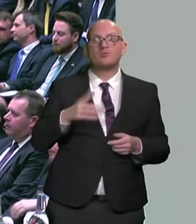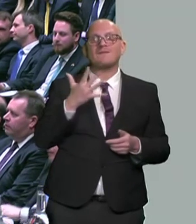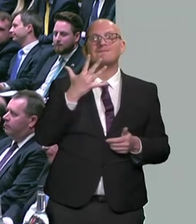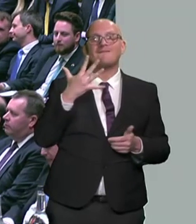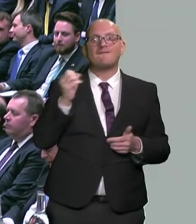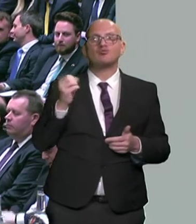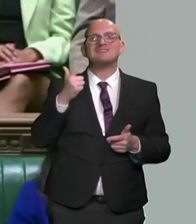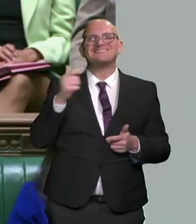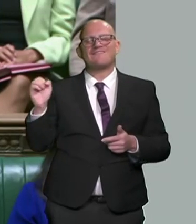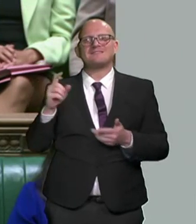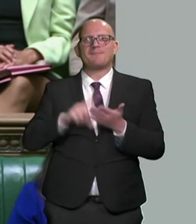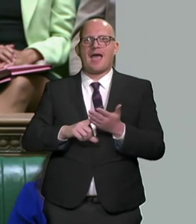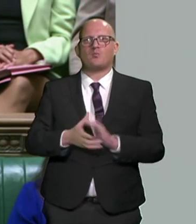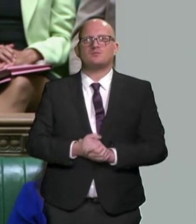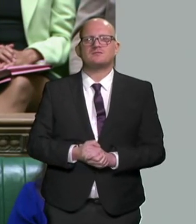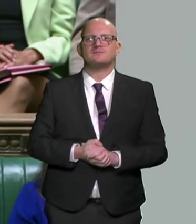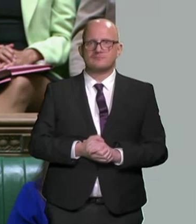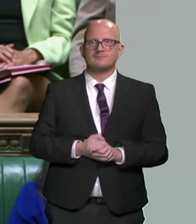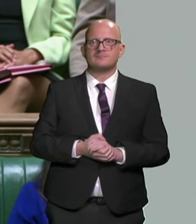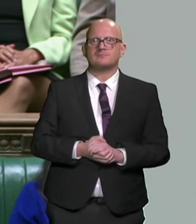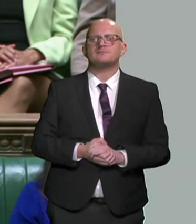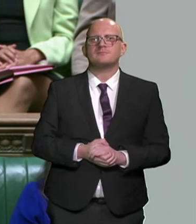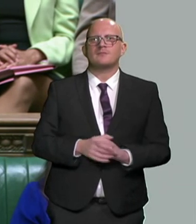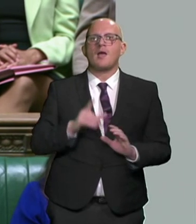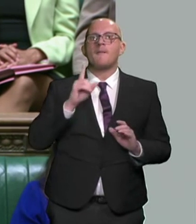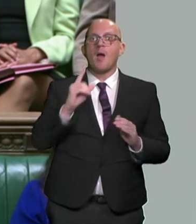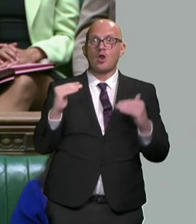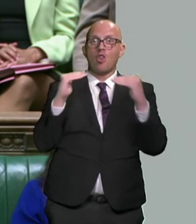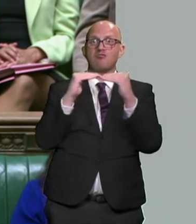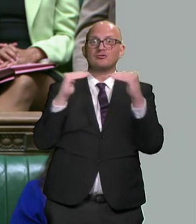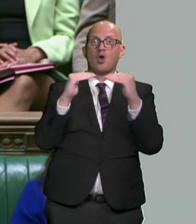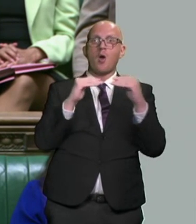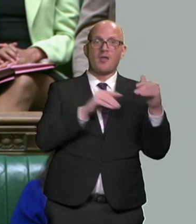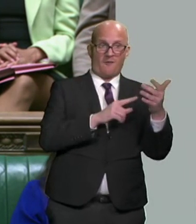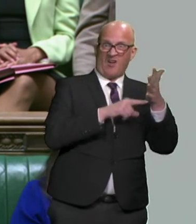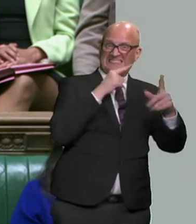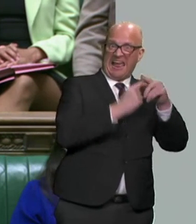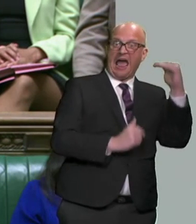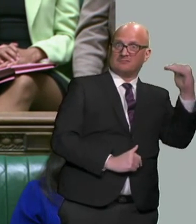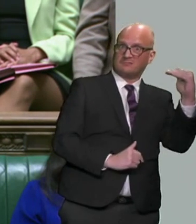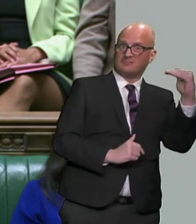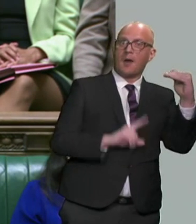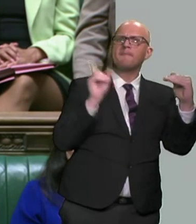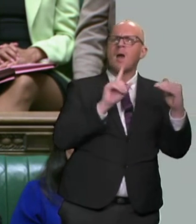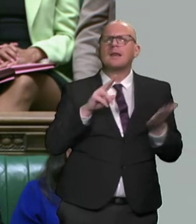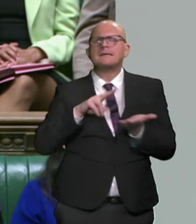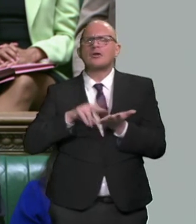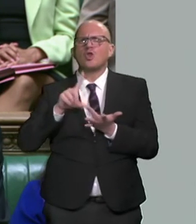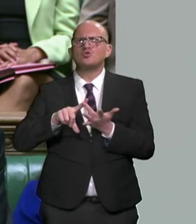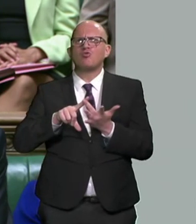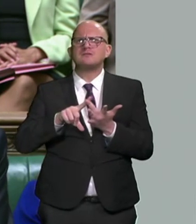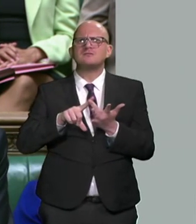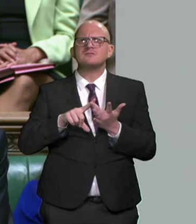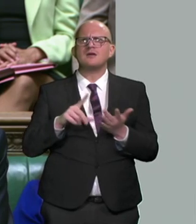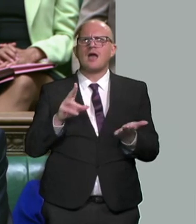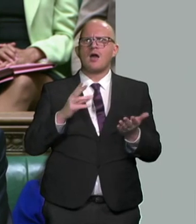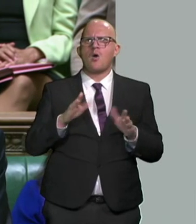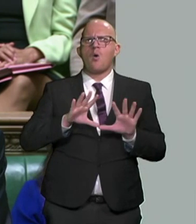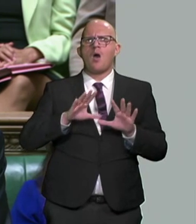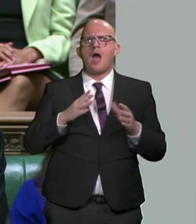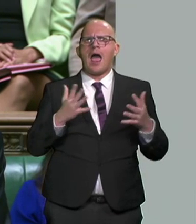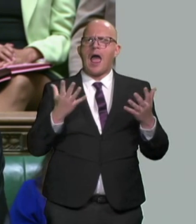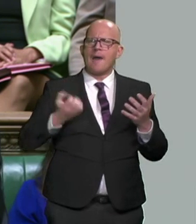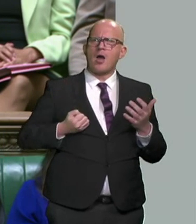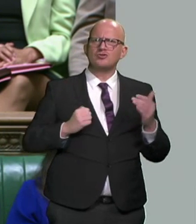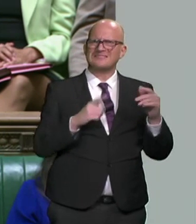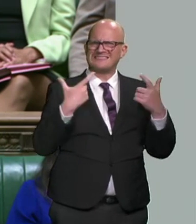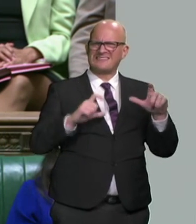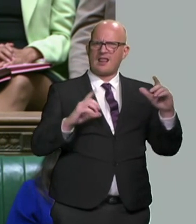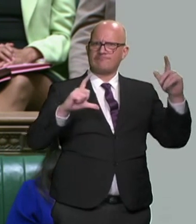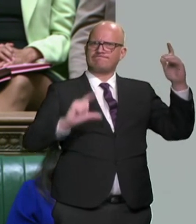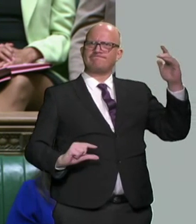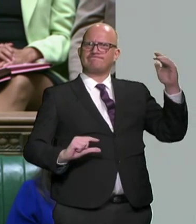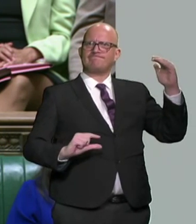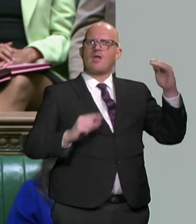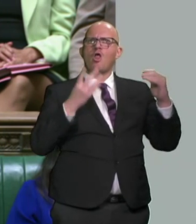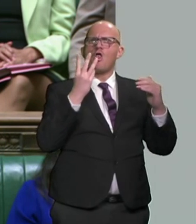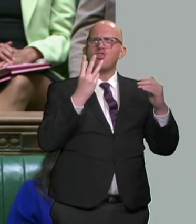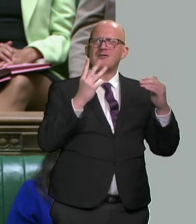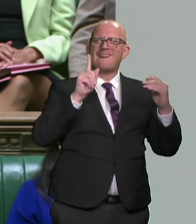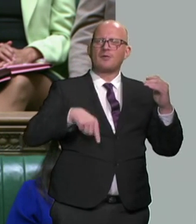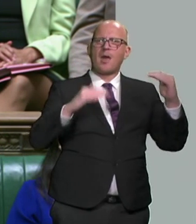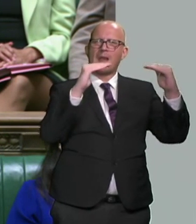But the equivalent thresholds in national insurance, which define how much people can earn NICs-free, are still around £3,000 less.